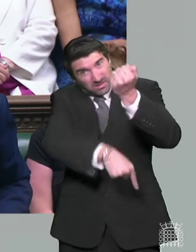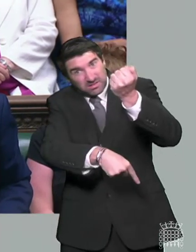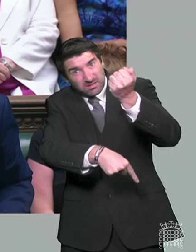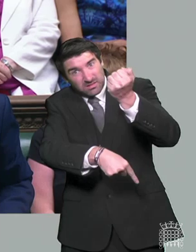Trouble is